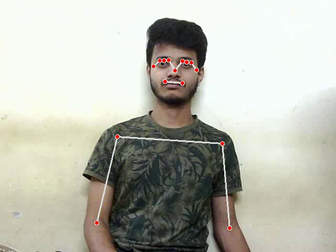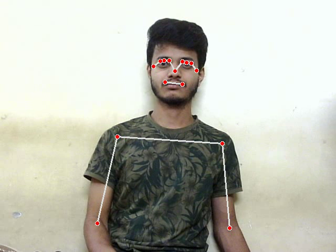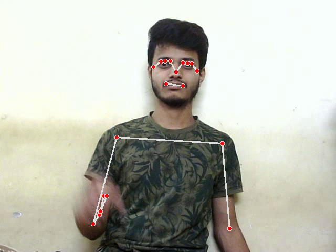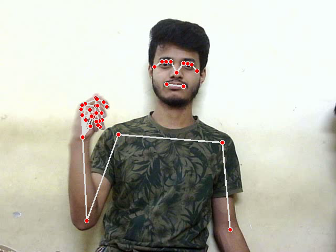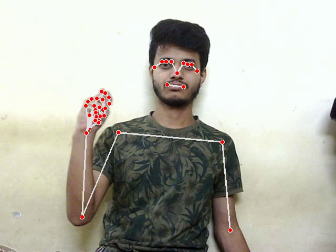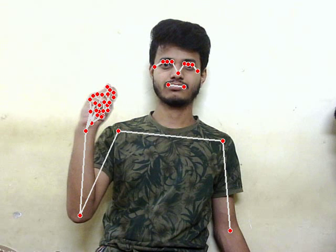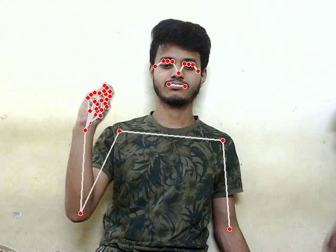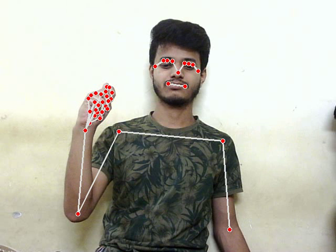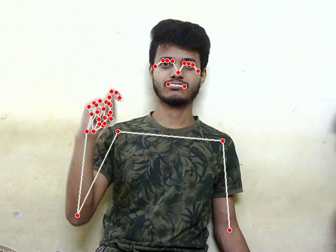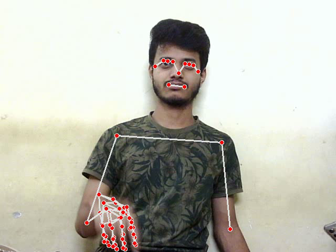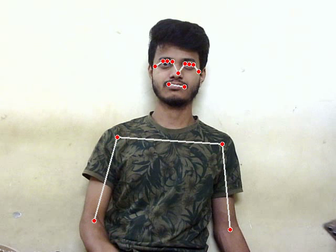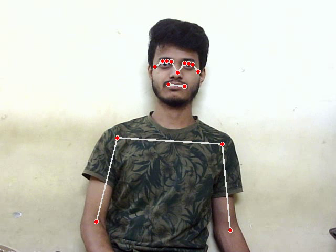bathroom